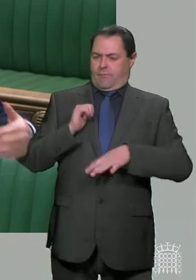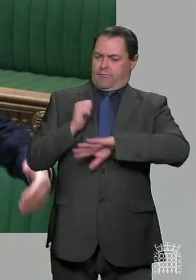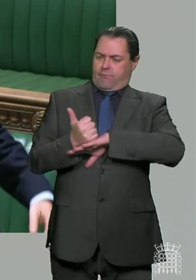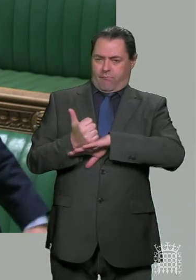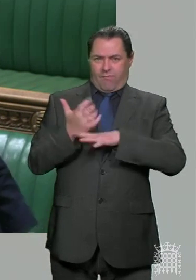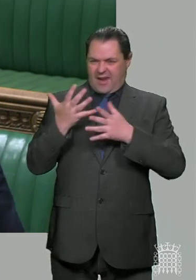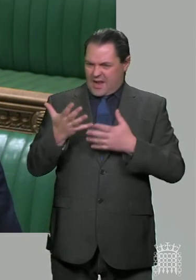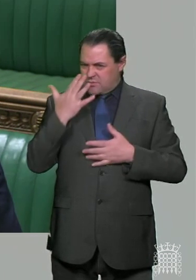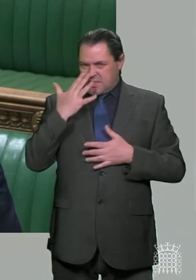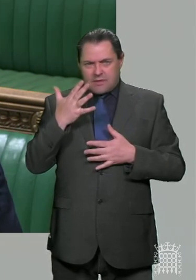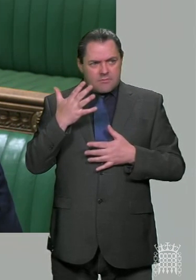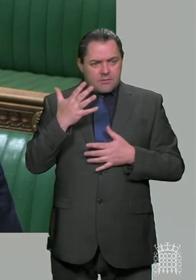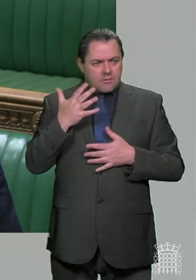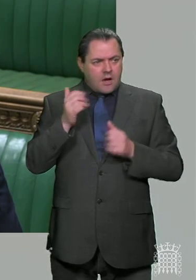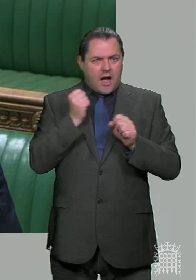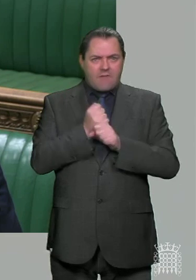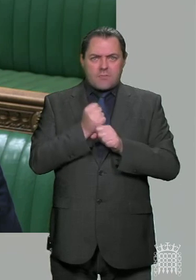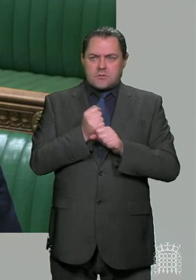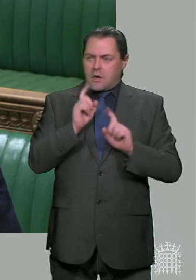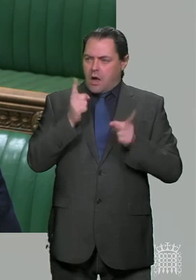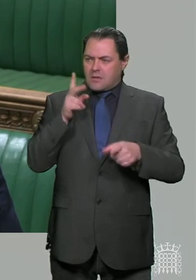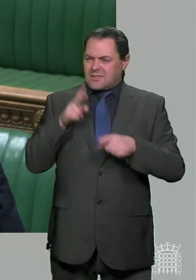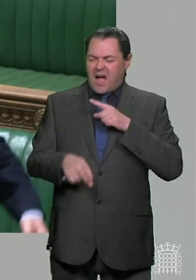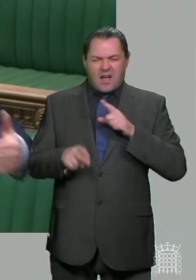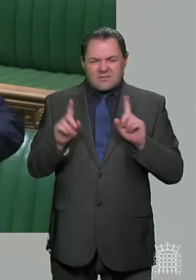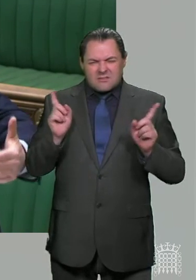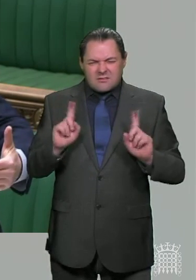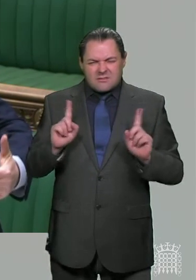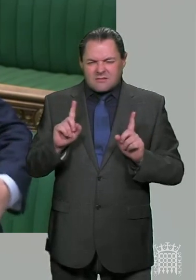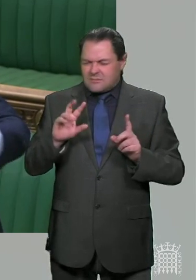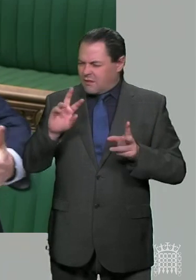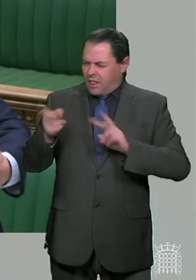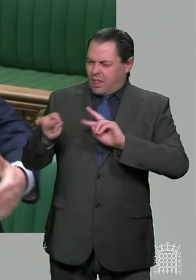They are now opposed to the Government’s ability to cut corporation tax.